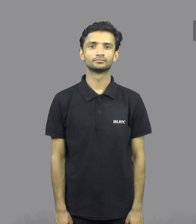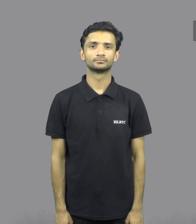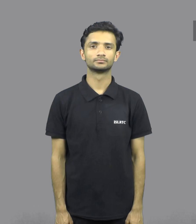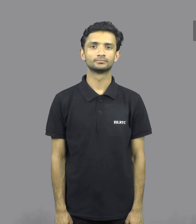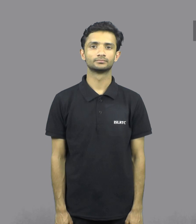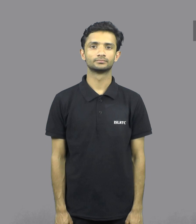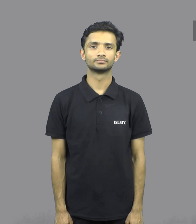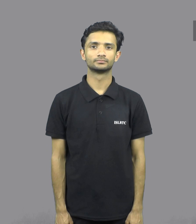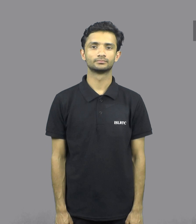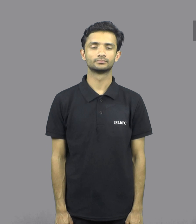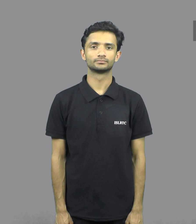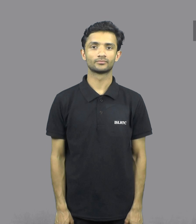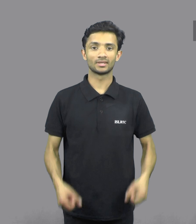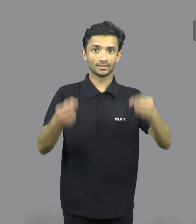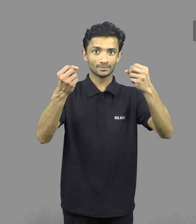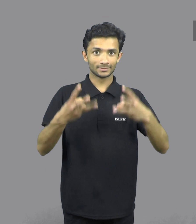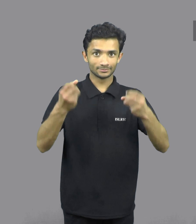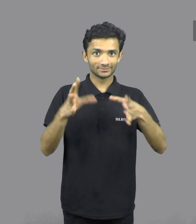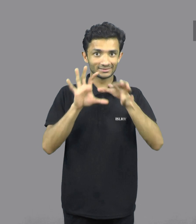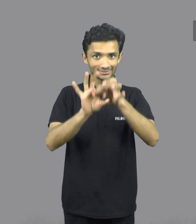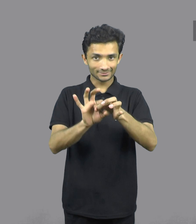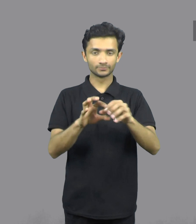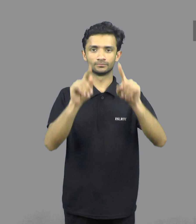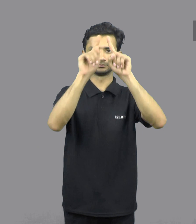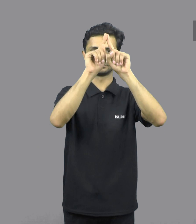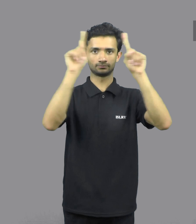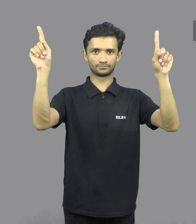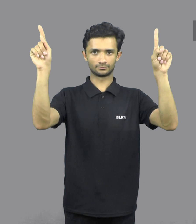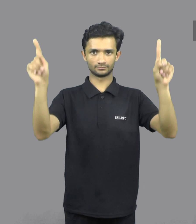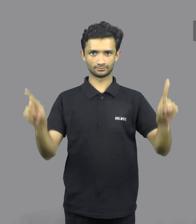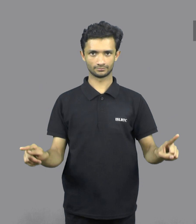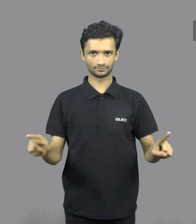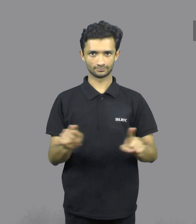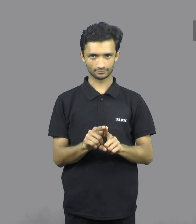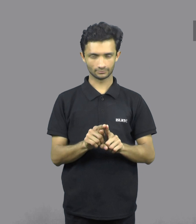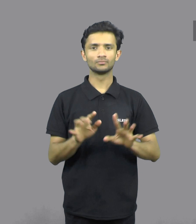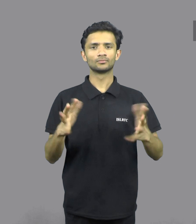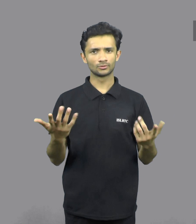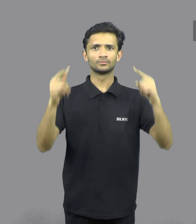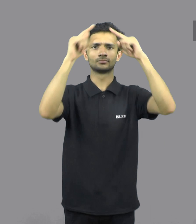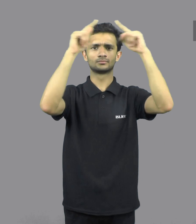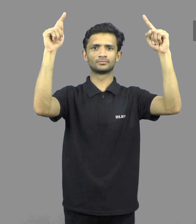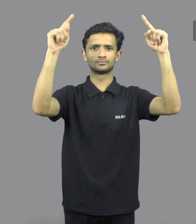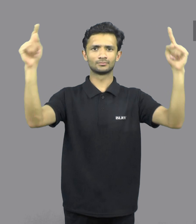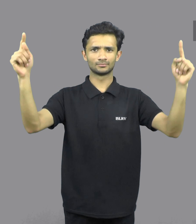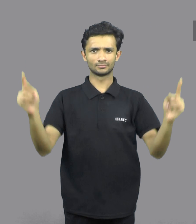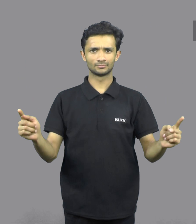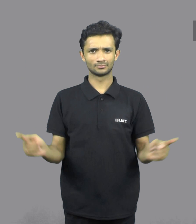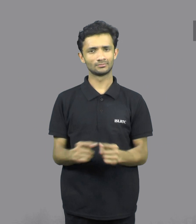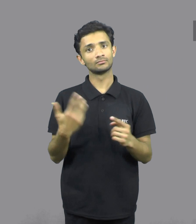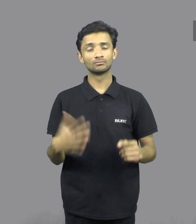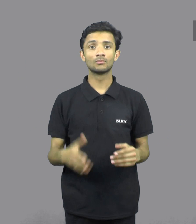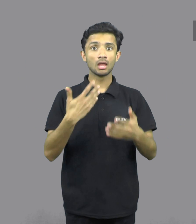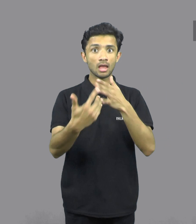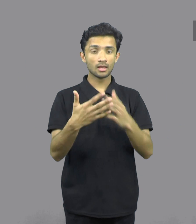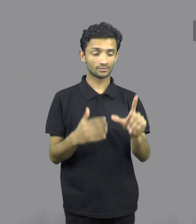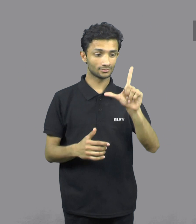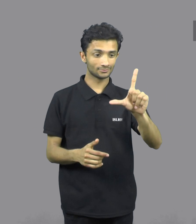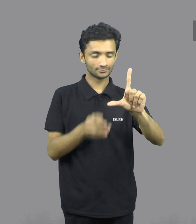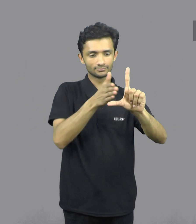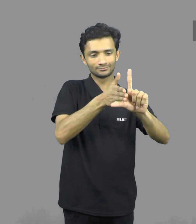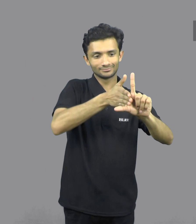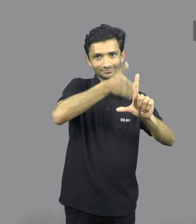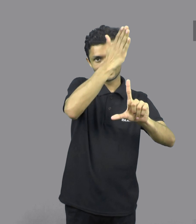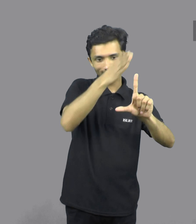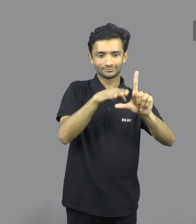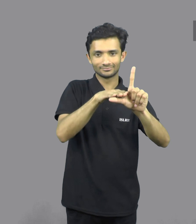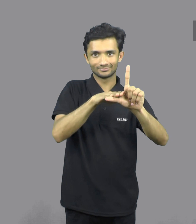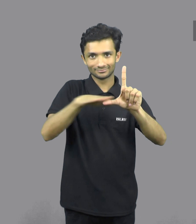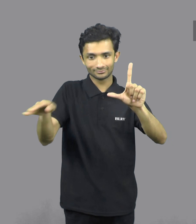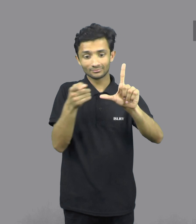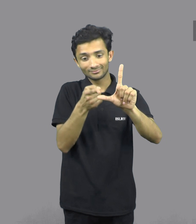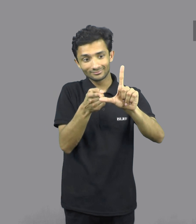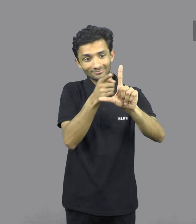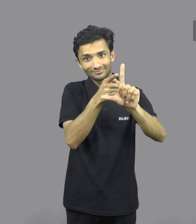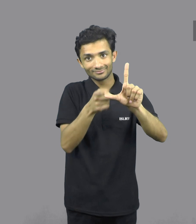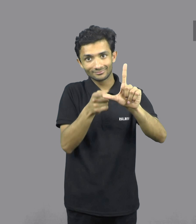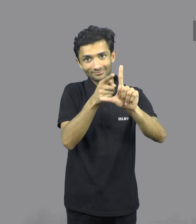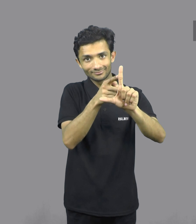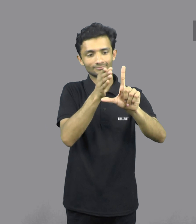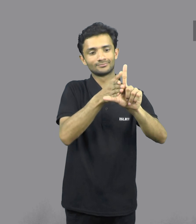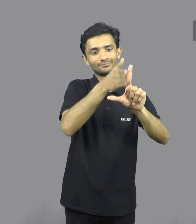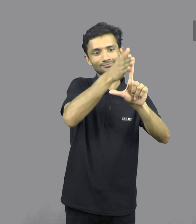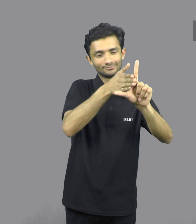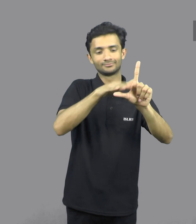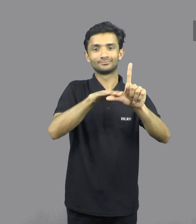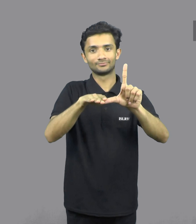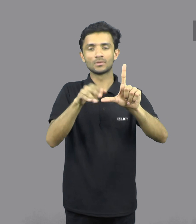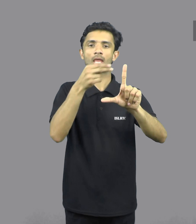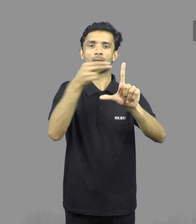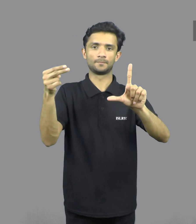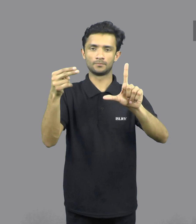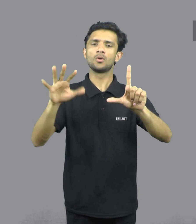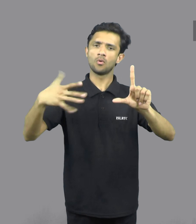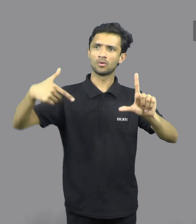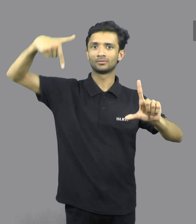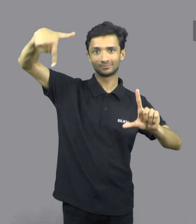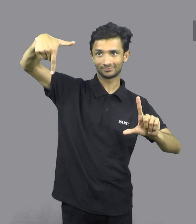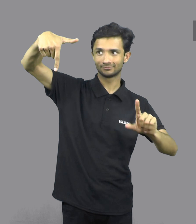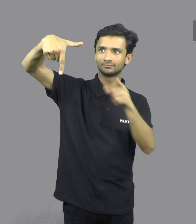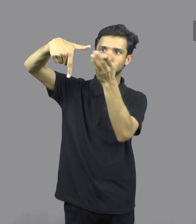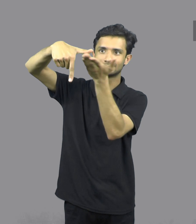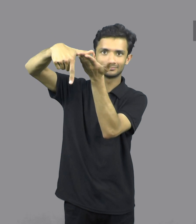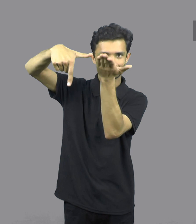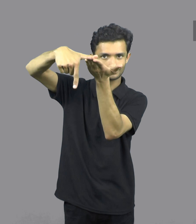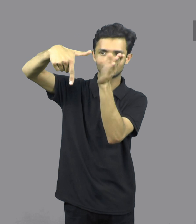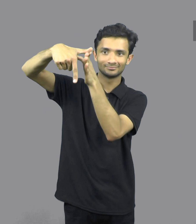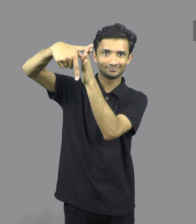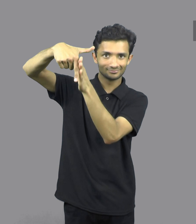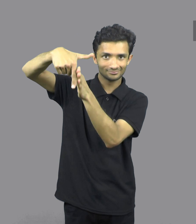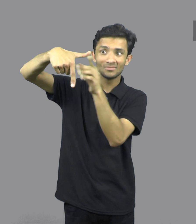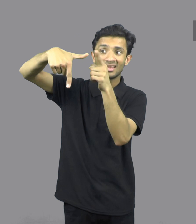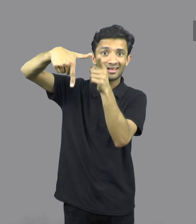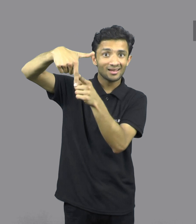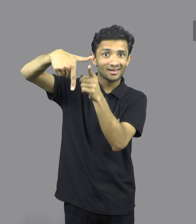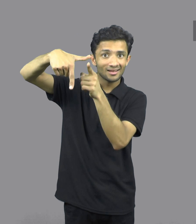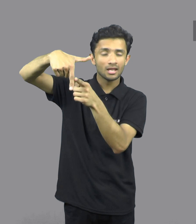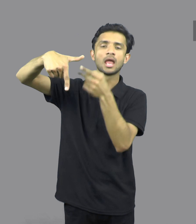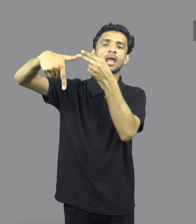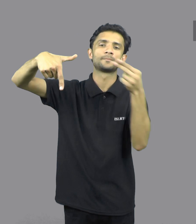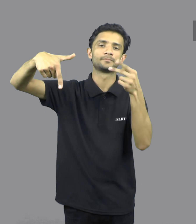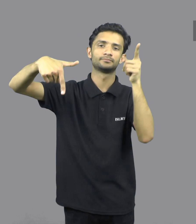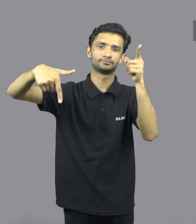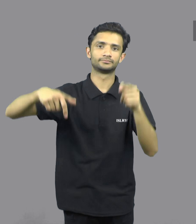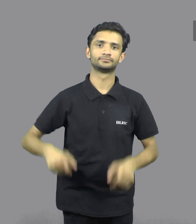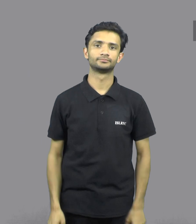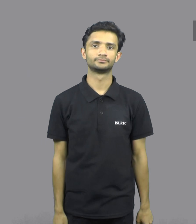Adjacent sides